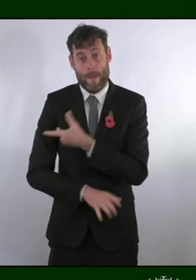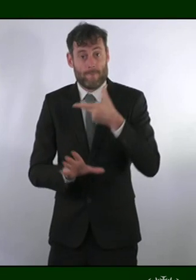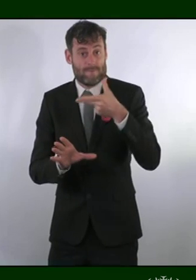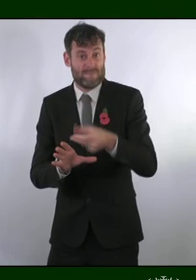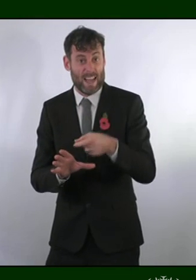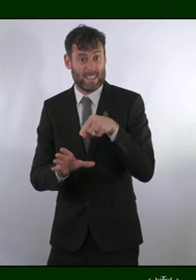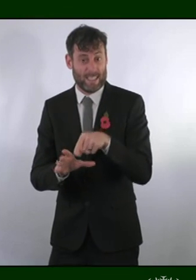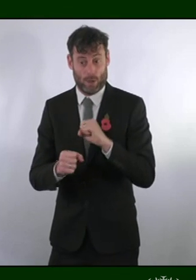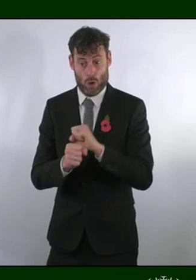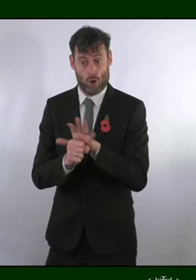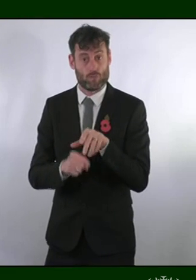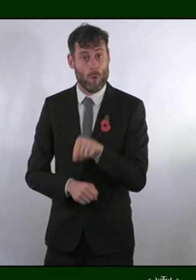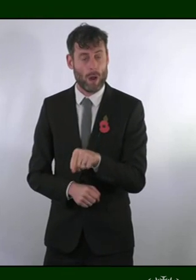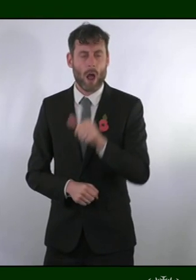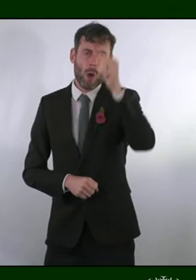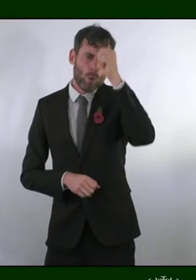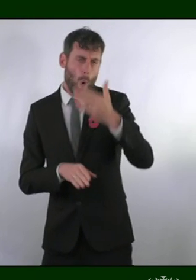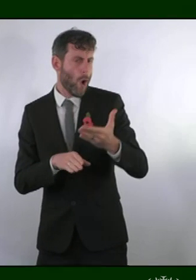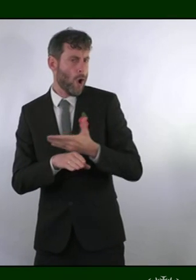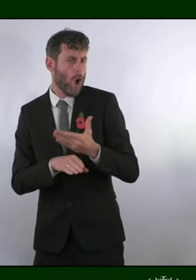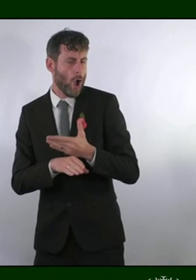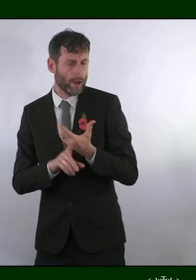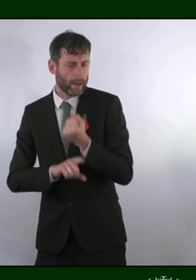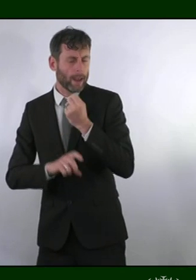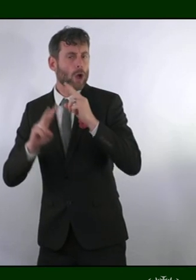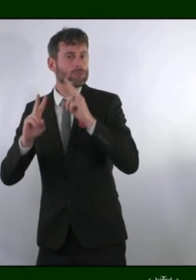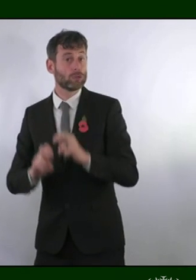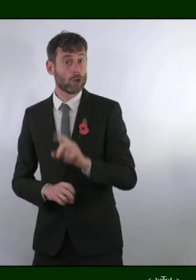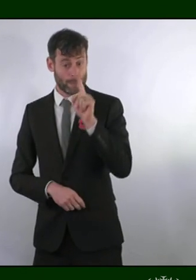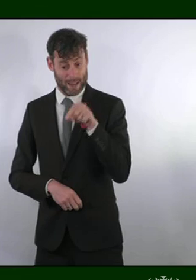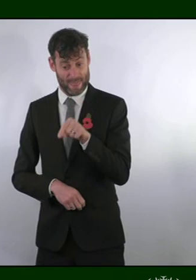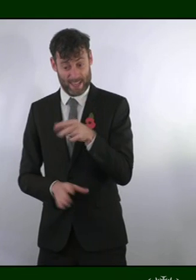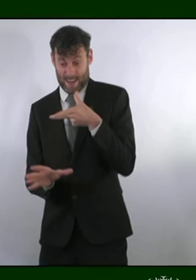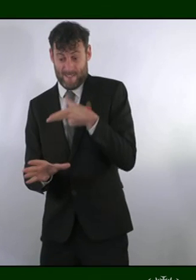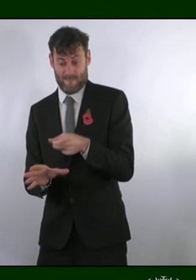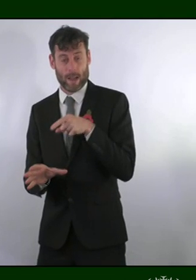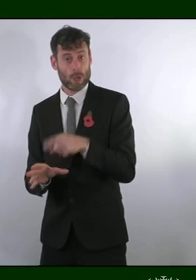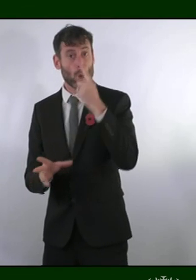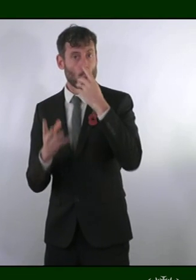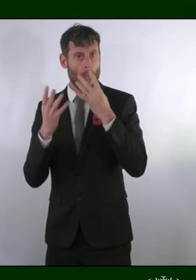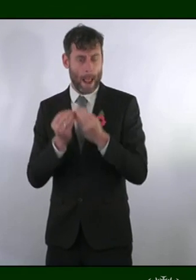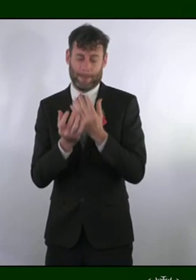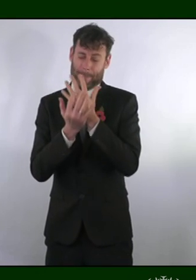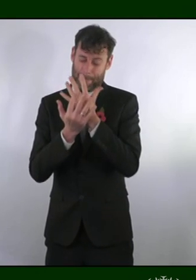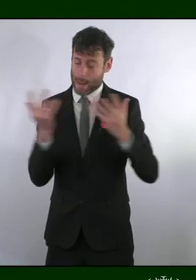It is early days, but this will give hope to millions of people that there is light at the end of the tunnel.